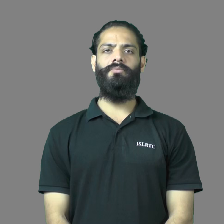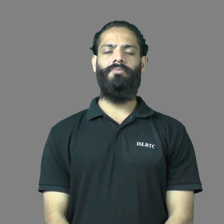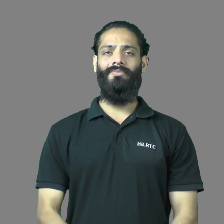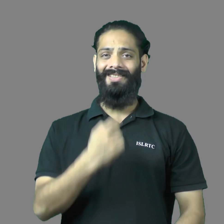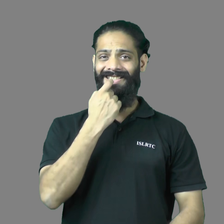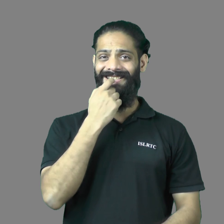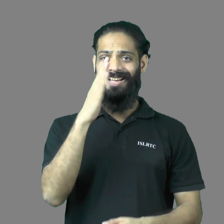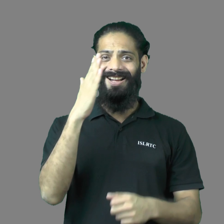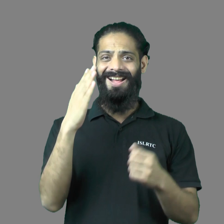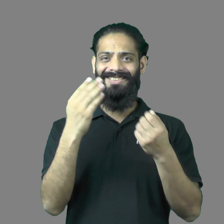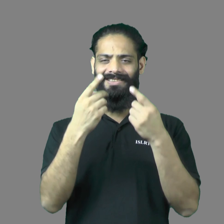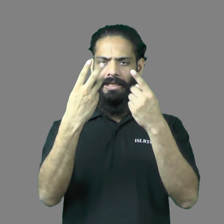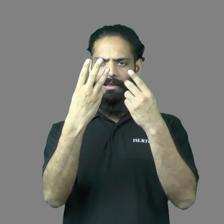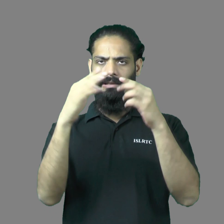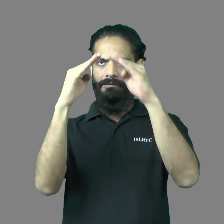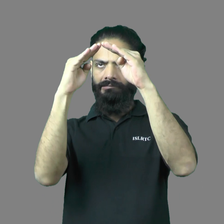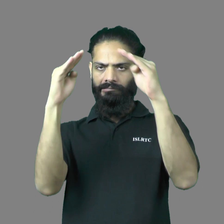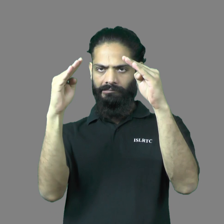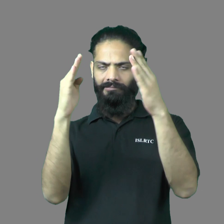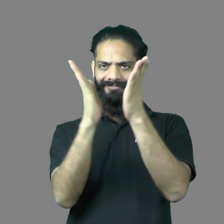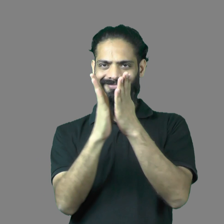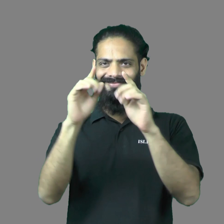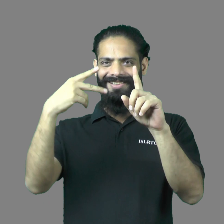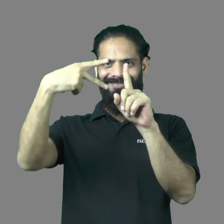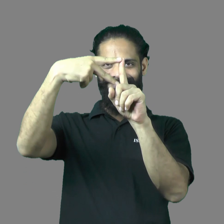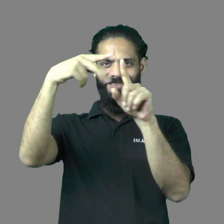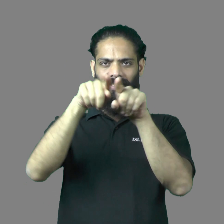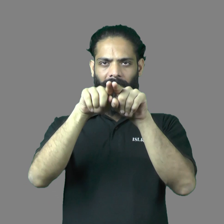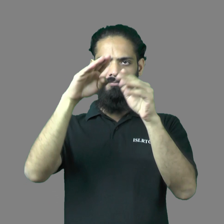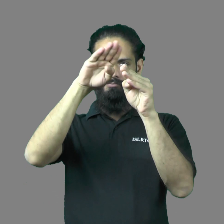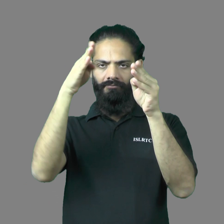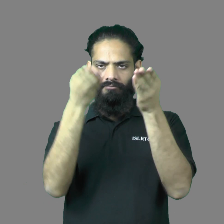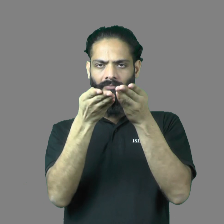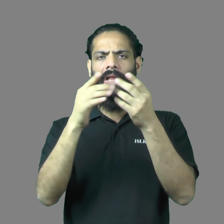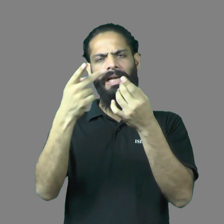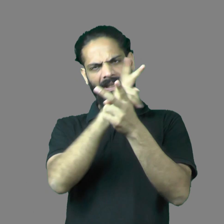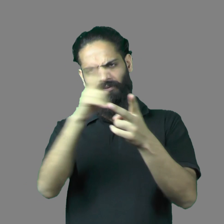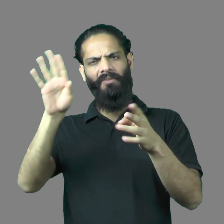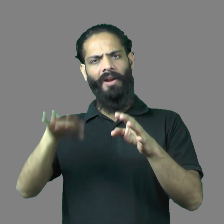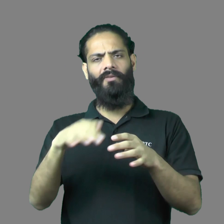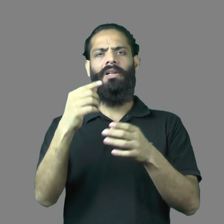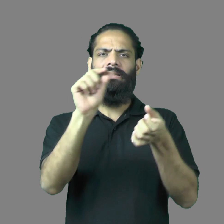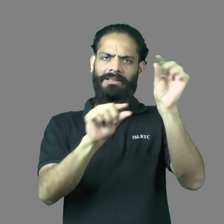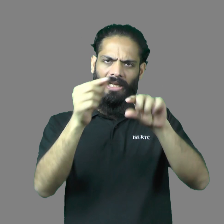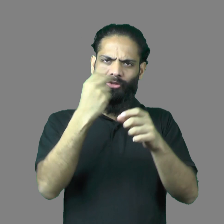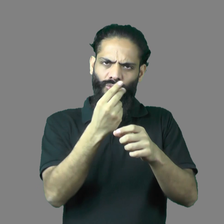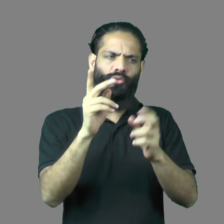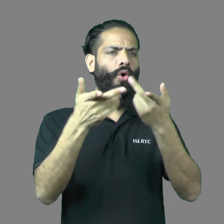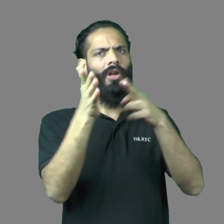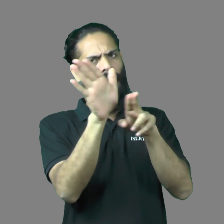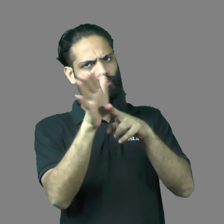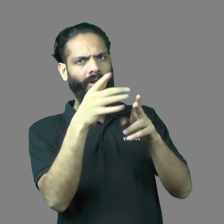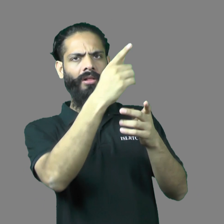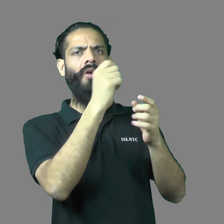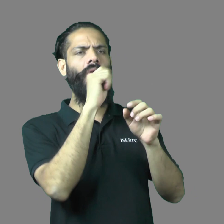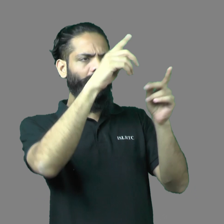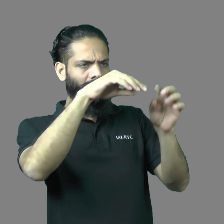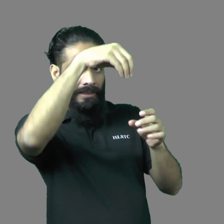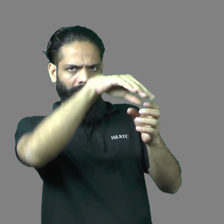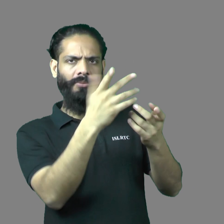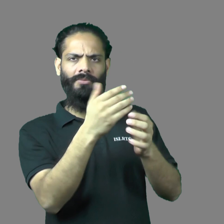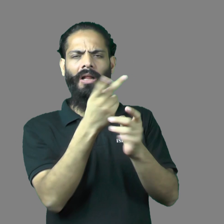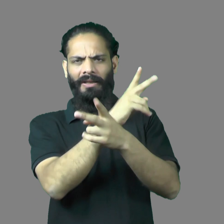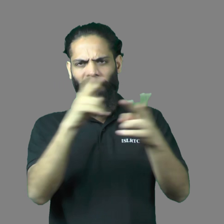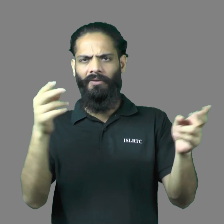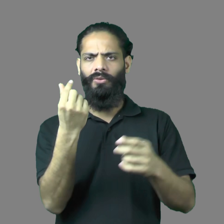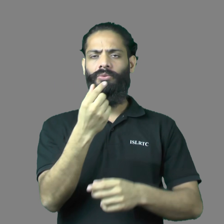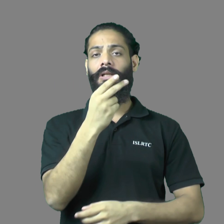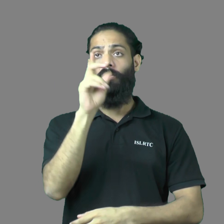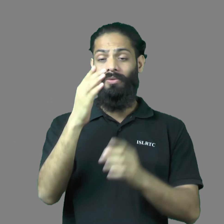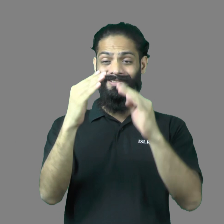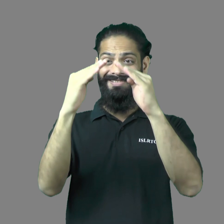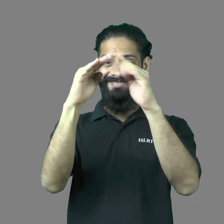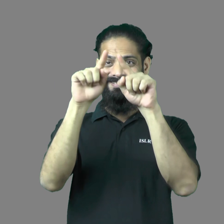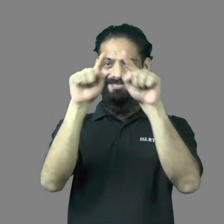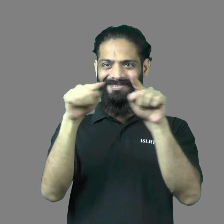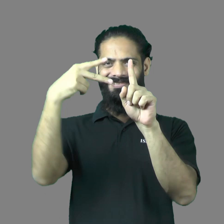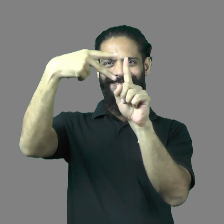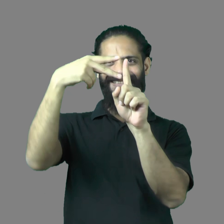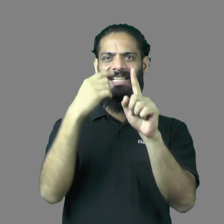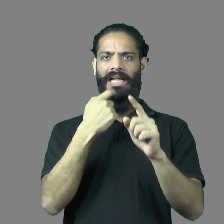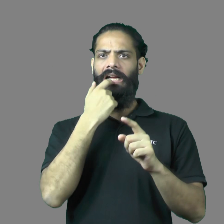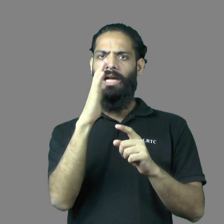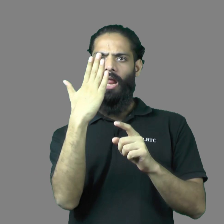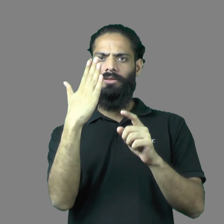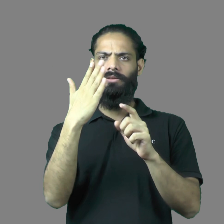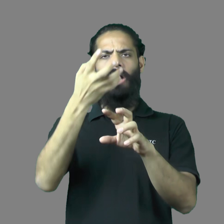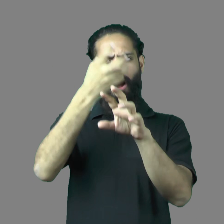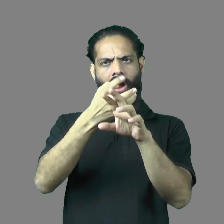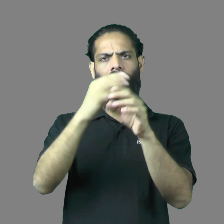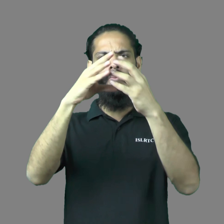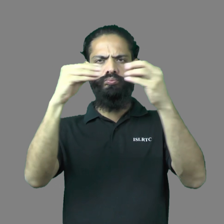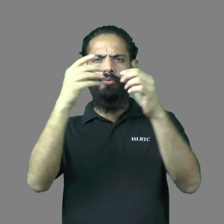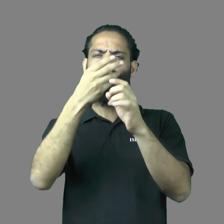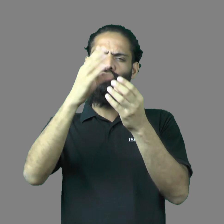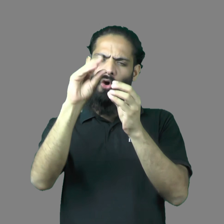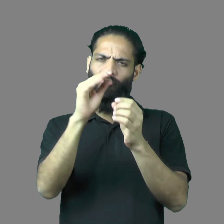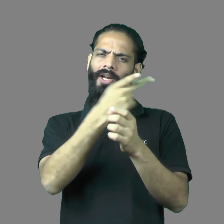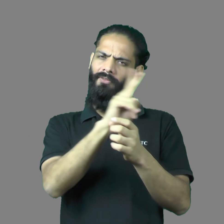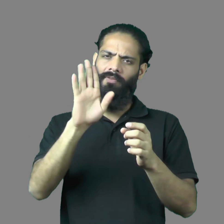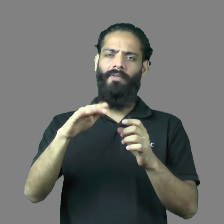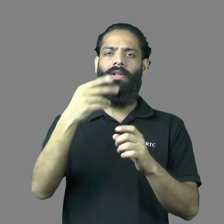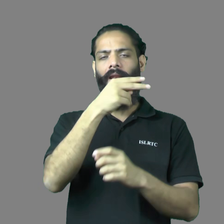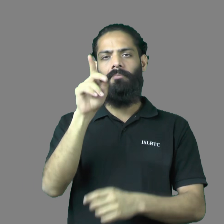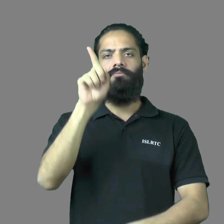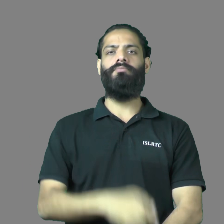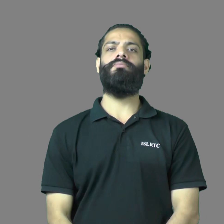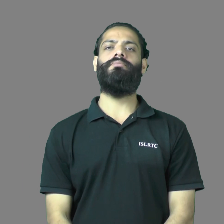Prism